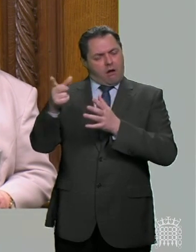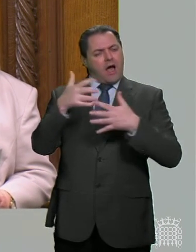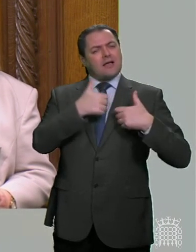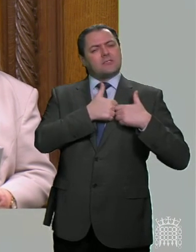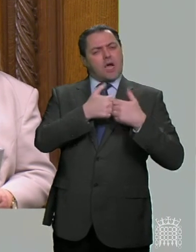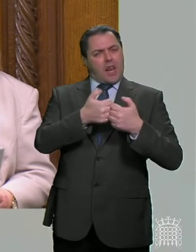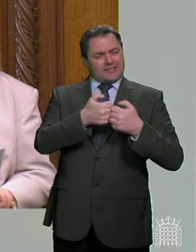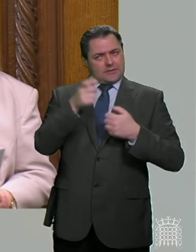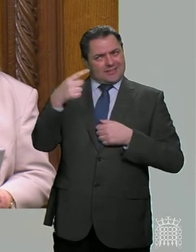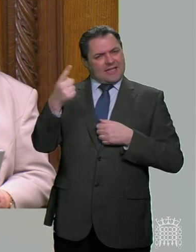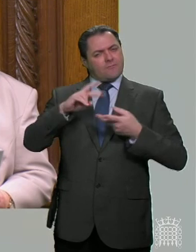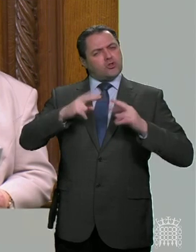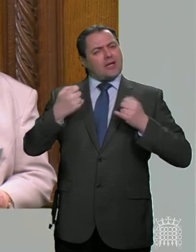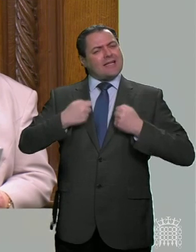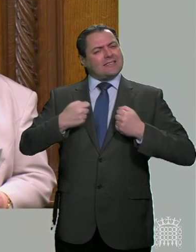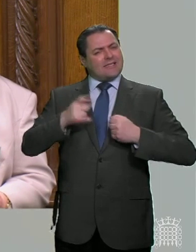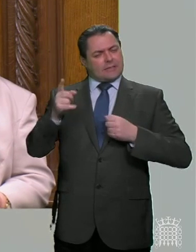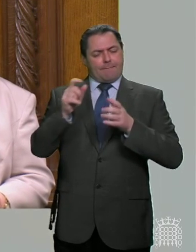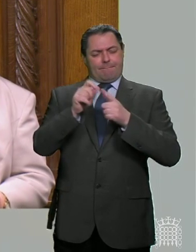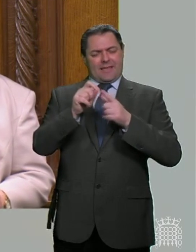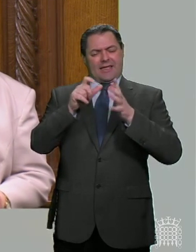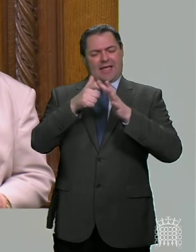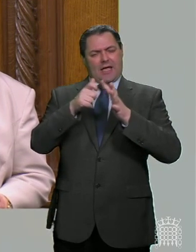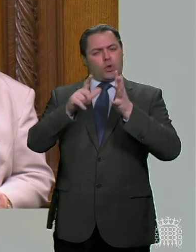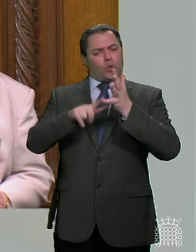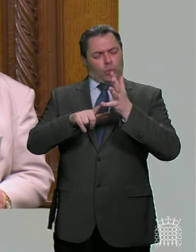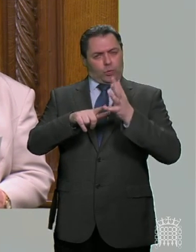Samantha has the rare genetic condition PKU—phenylketonuria.